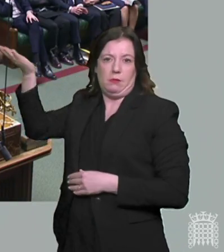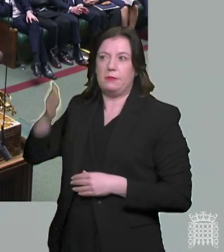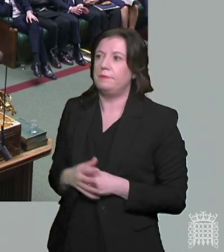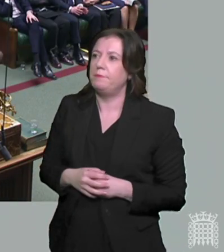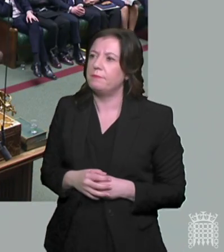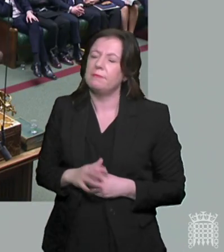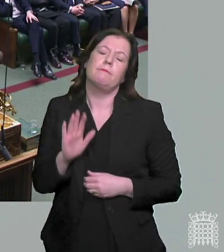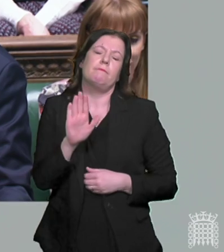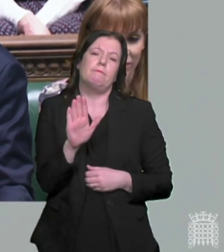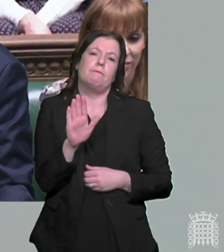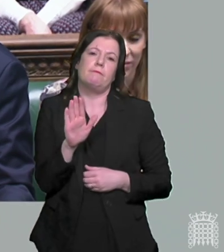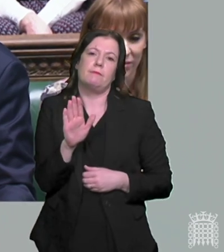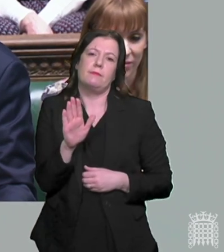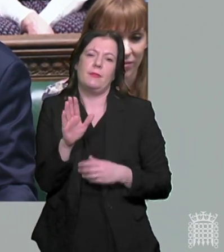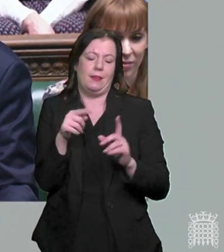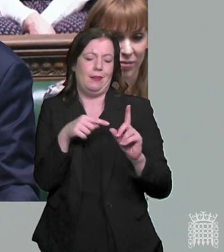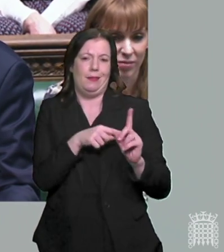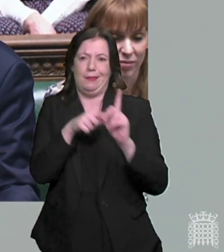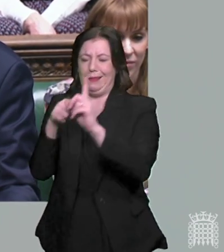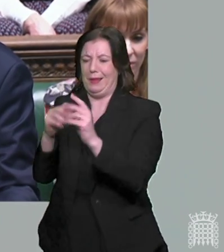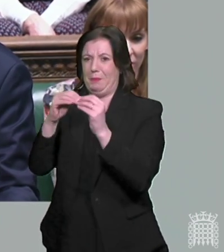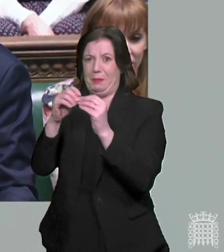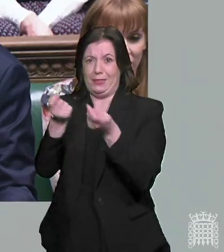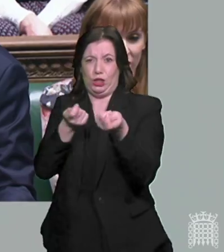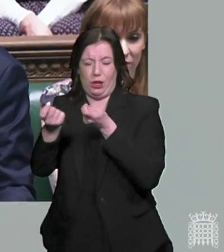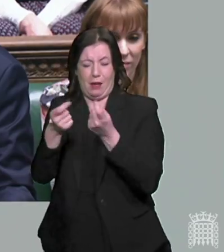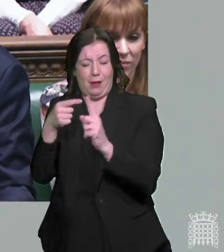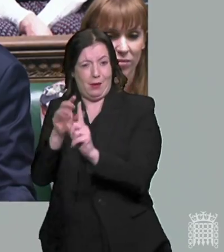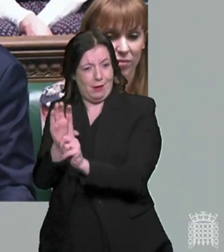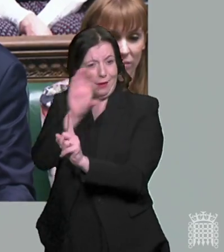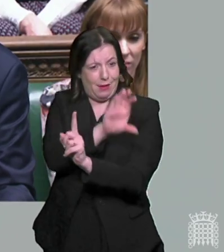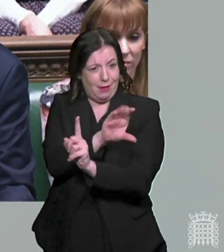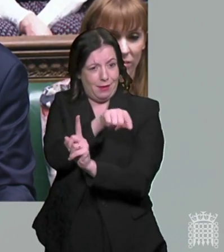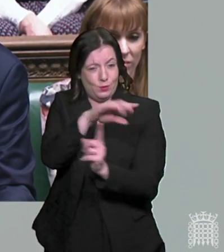The problem is that the chair of the BBC is not just any old Tory donor.